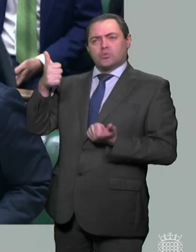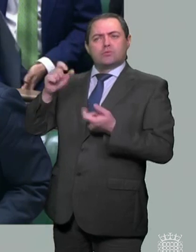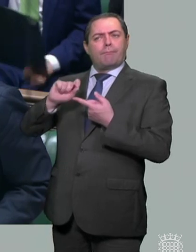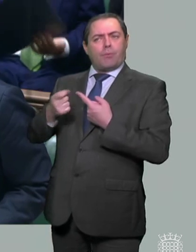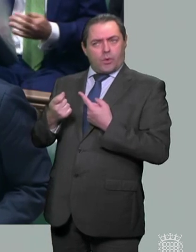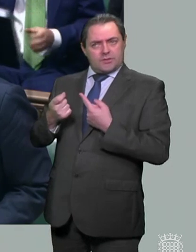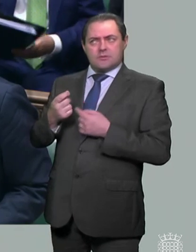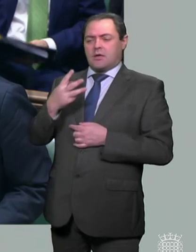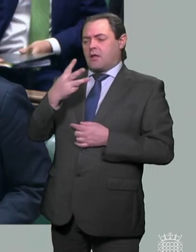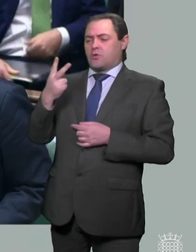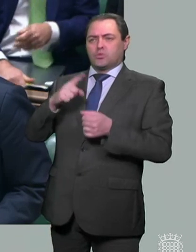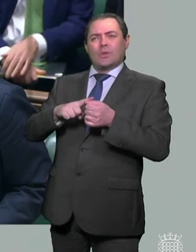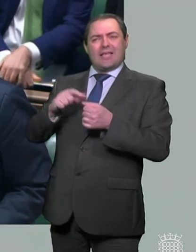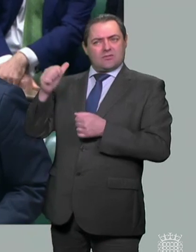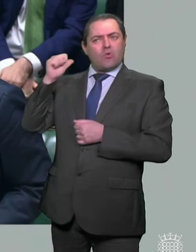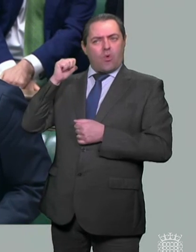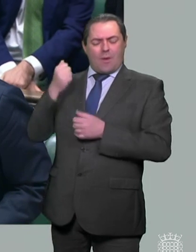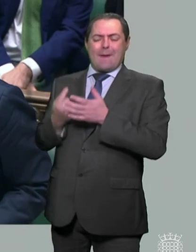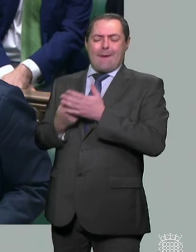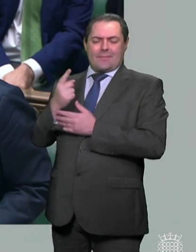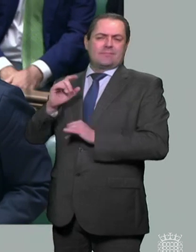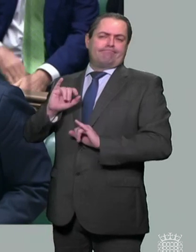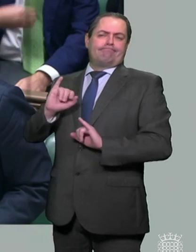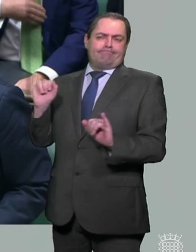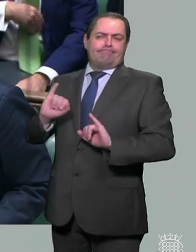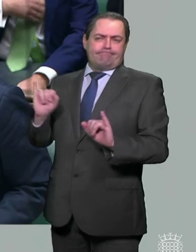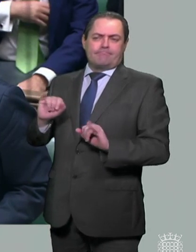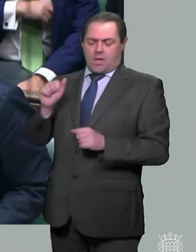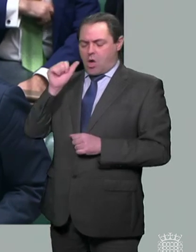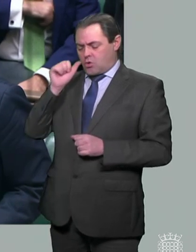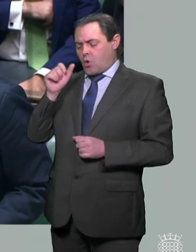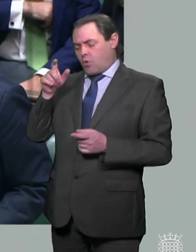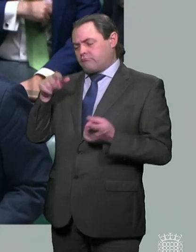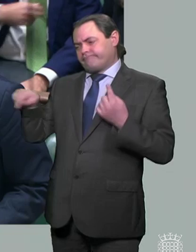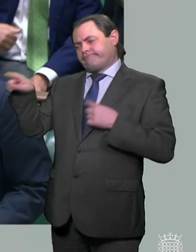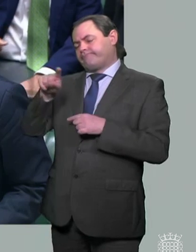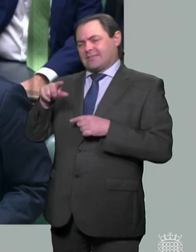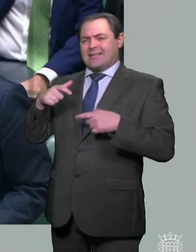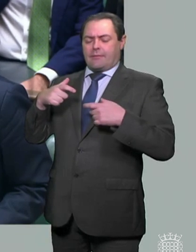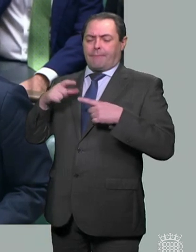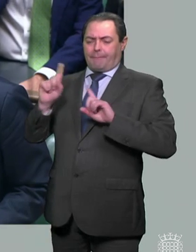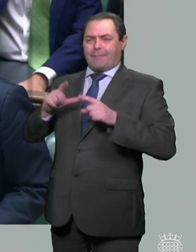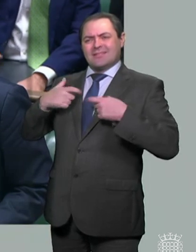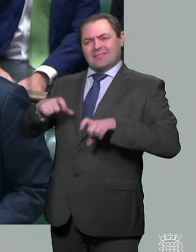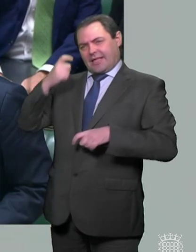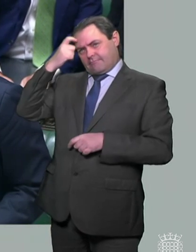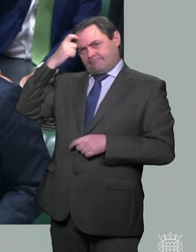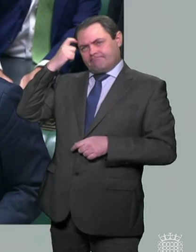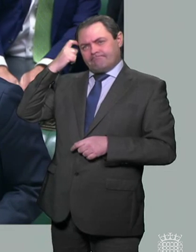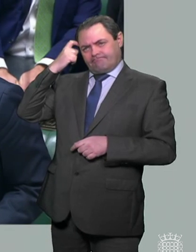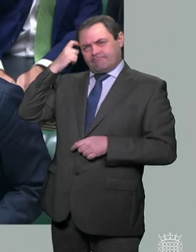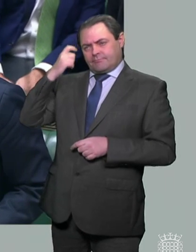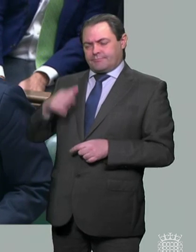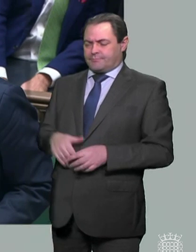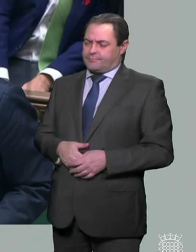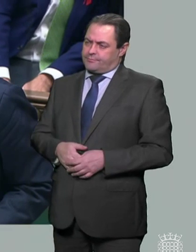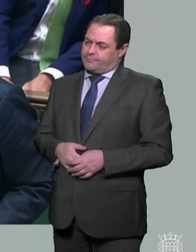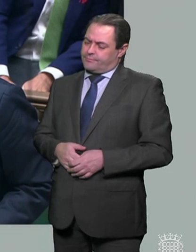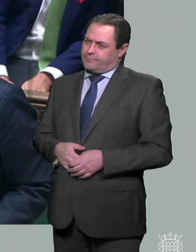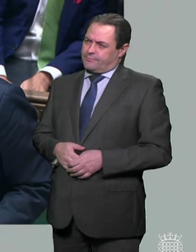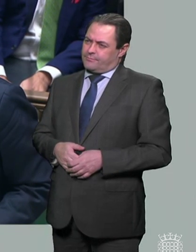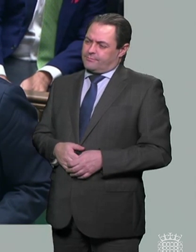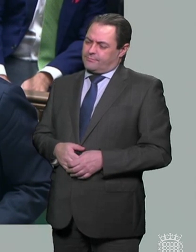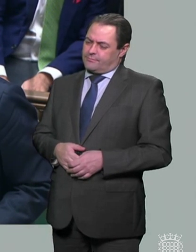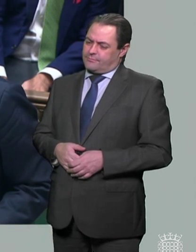Even though 32 years have passed since that devastating tragedy, I know that the wounds remain very raw in Liverpool.